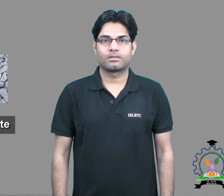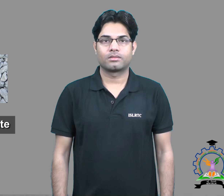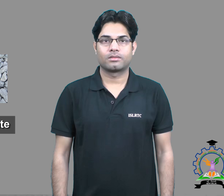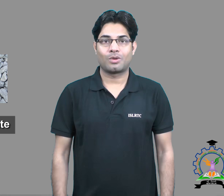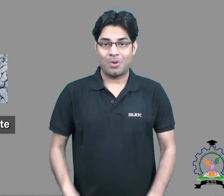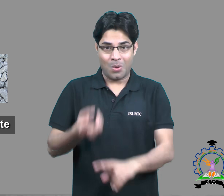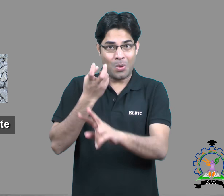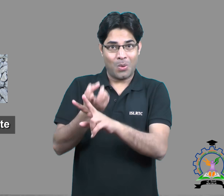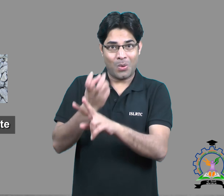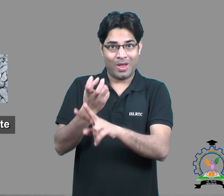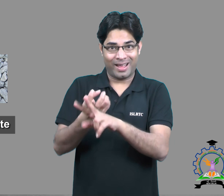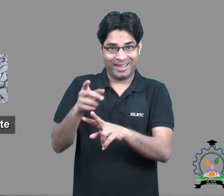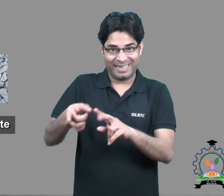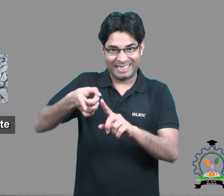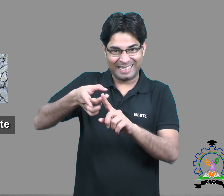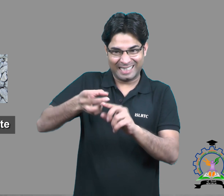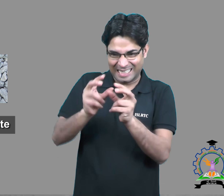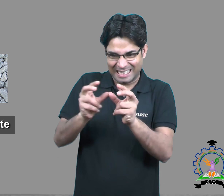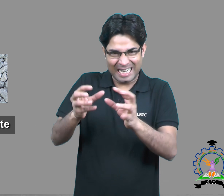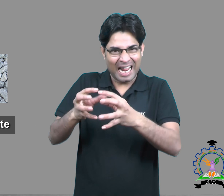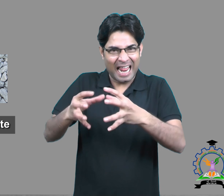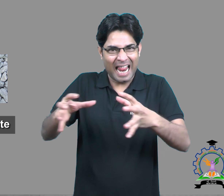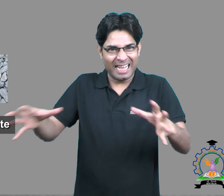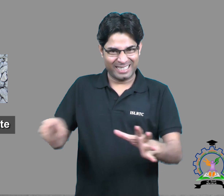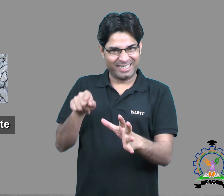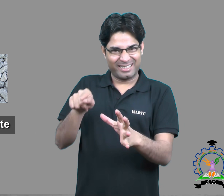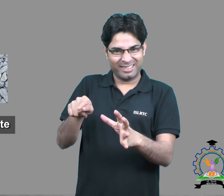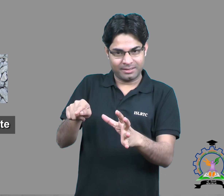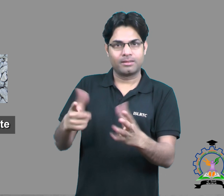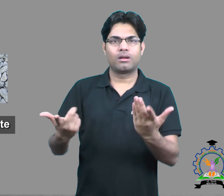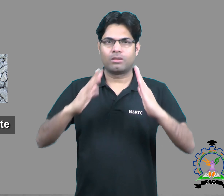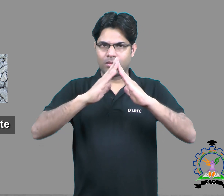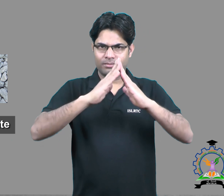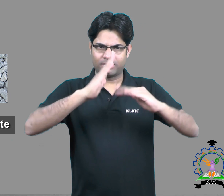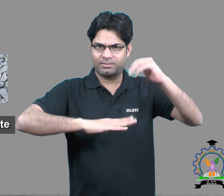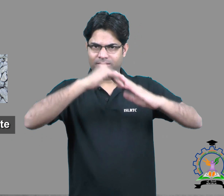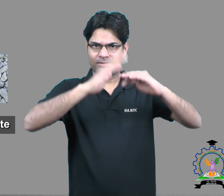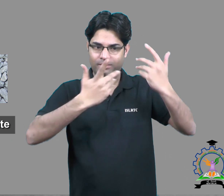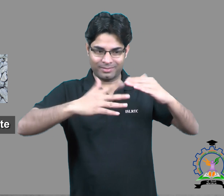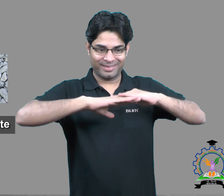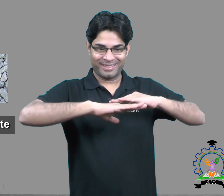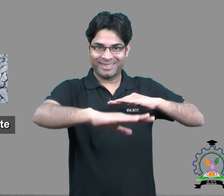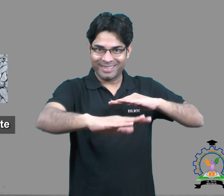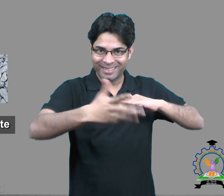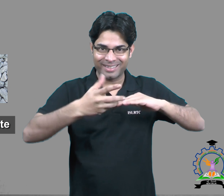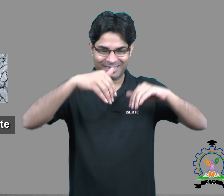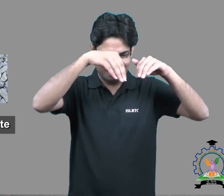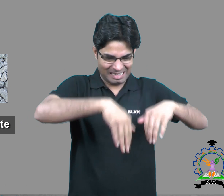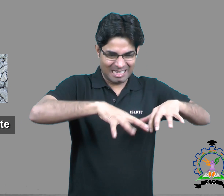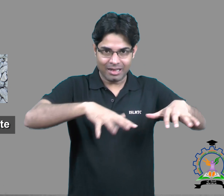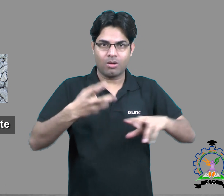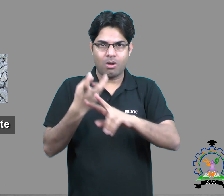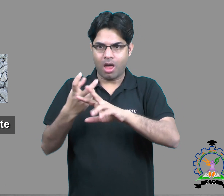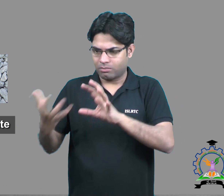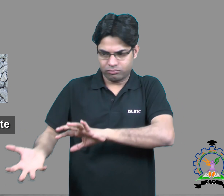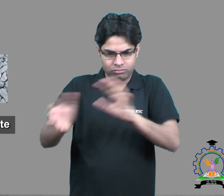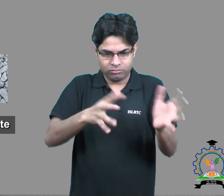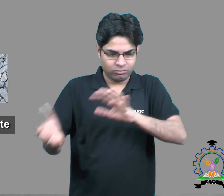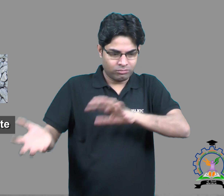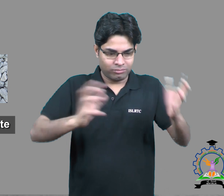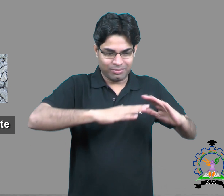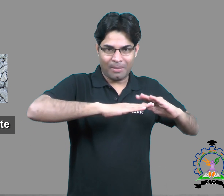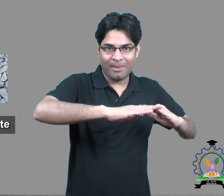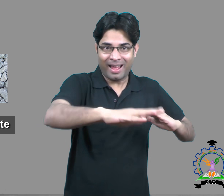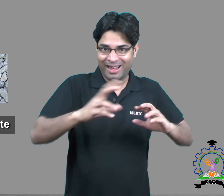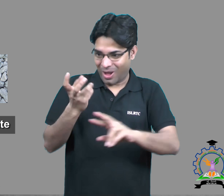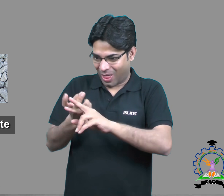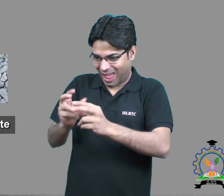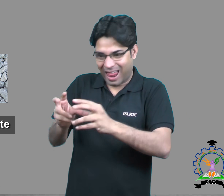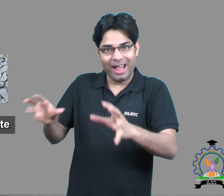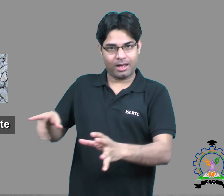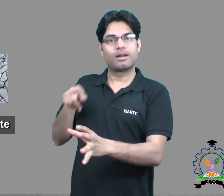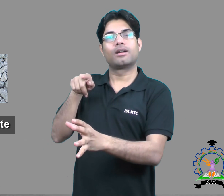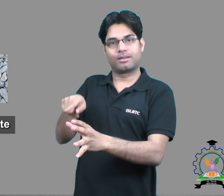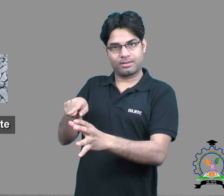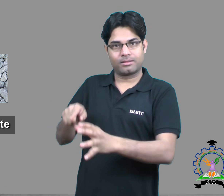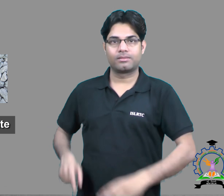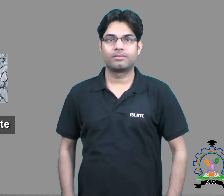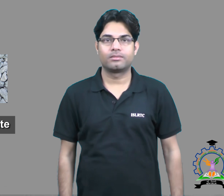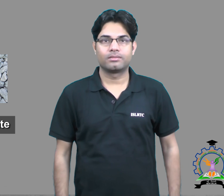Coarse Aggregate